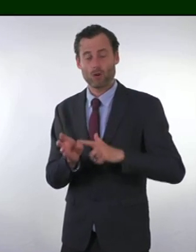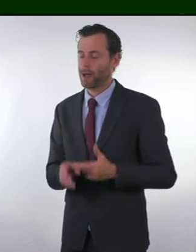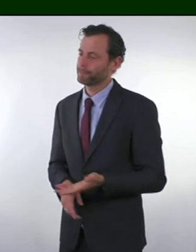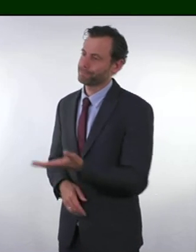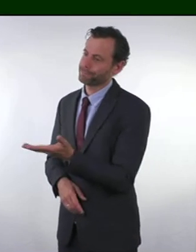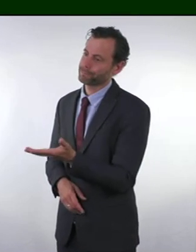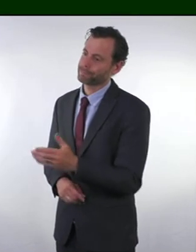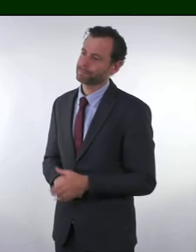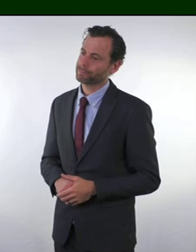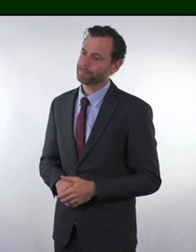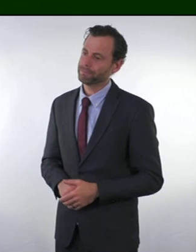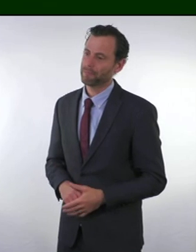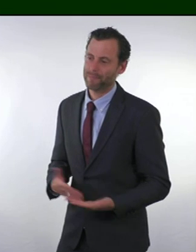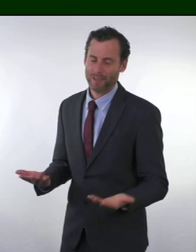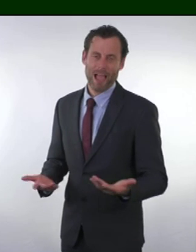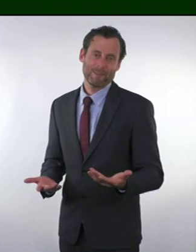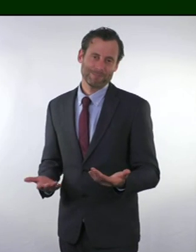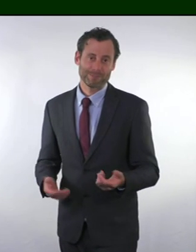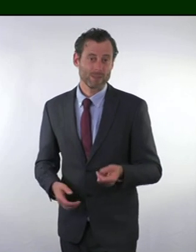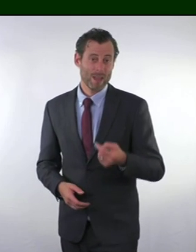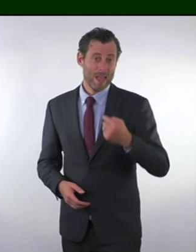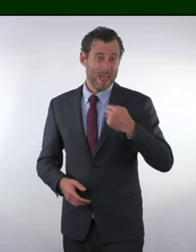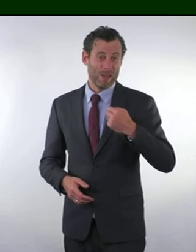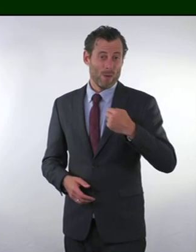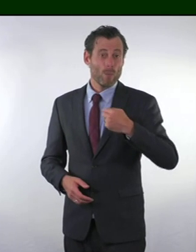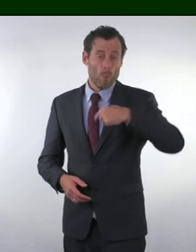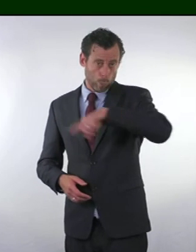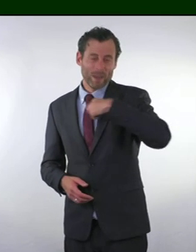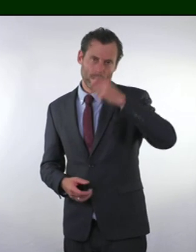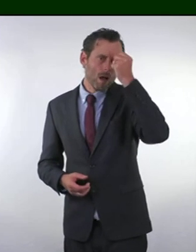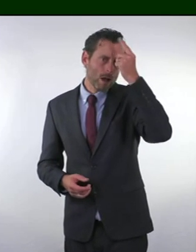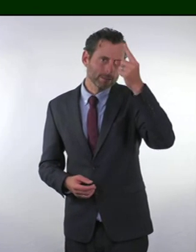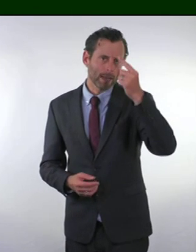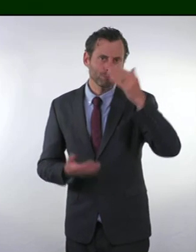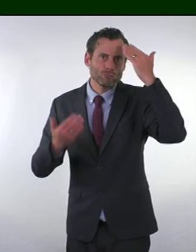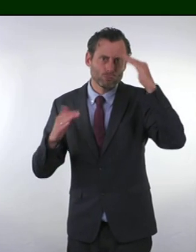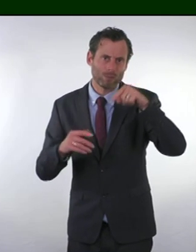My honourable Friend knows well how important tourism is to Wales’s economy.